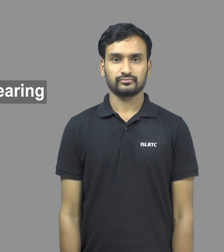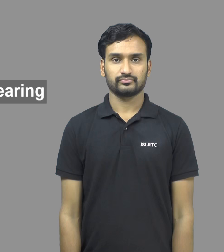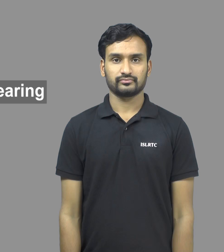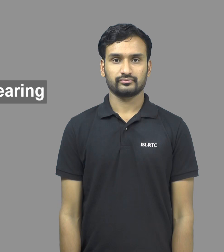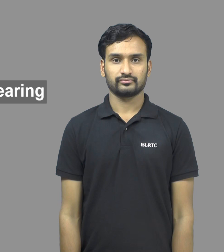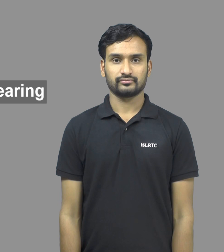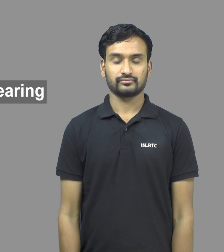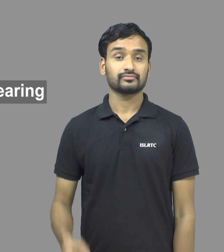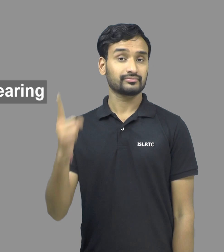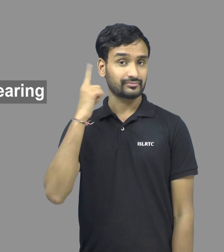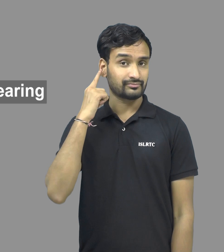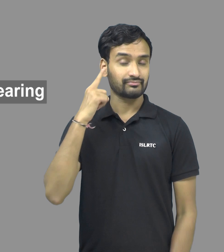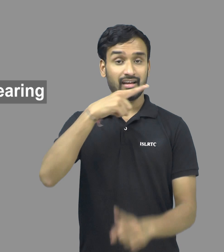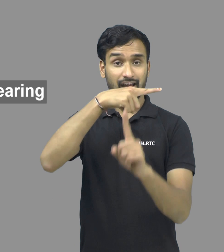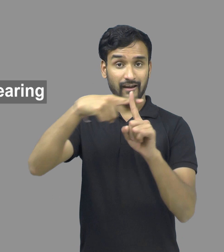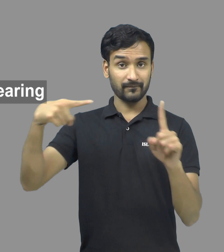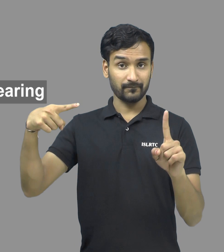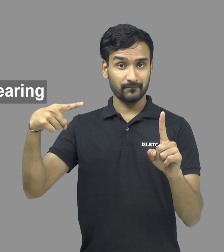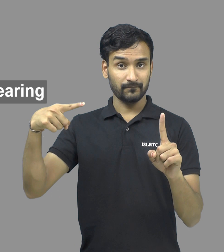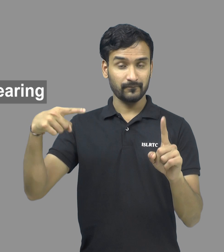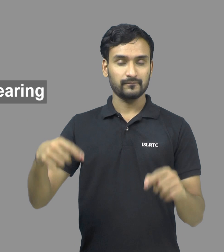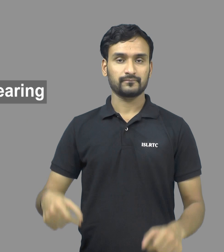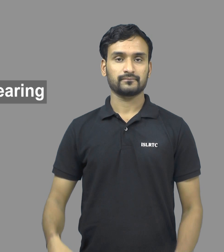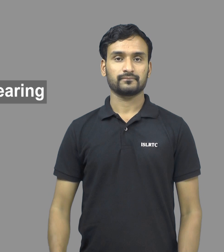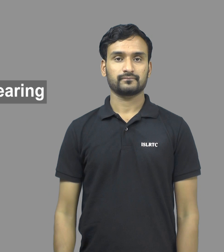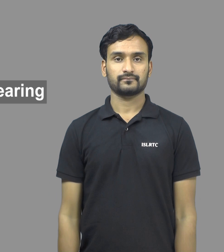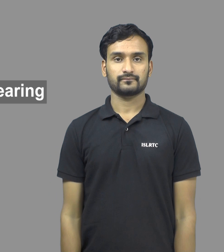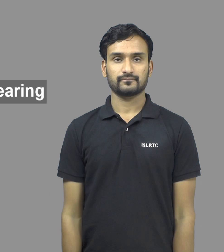Hard of Hearing